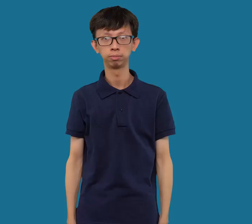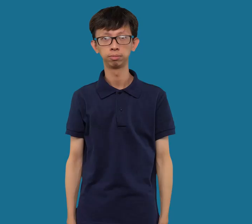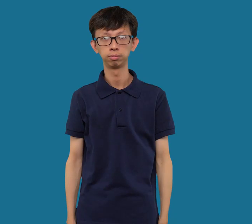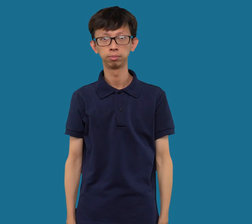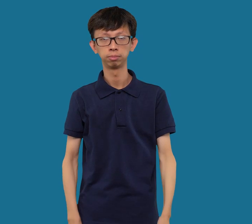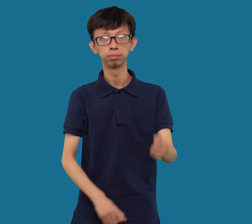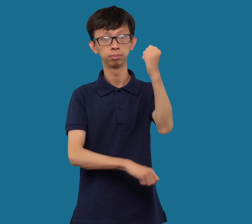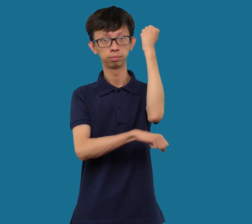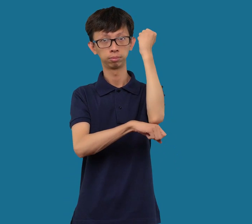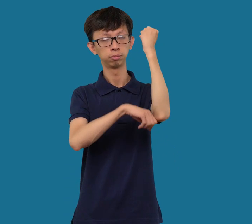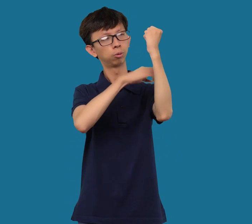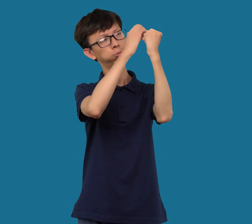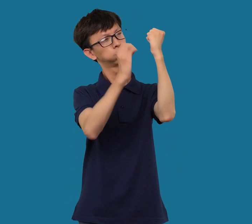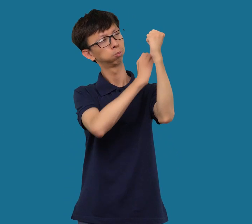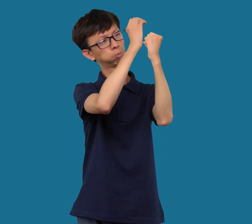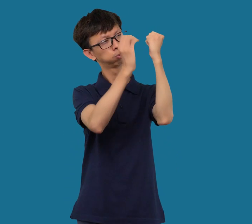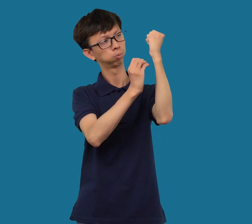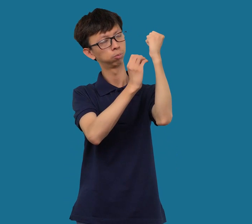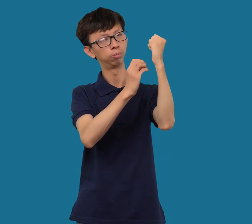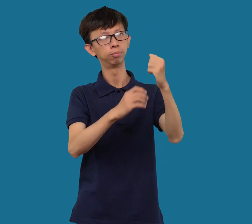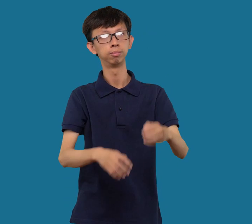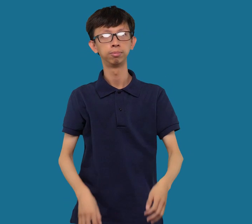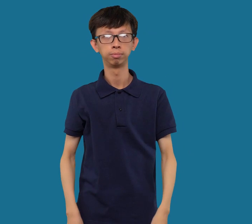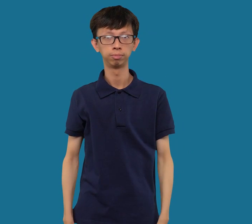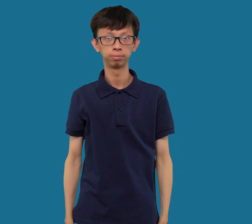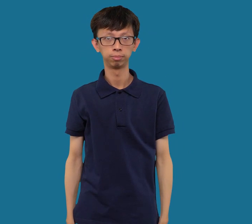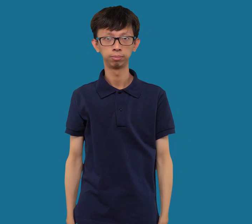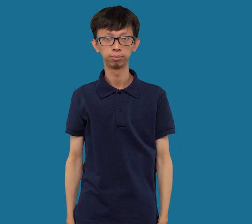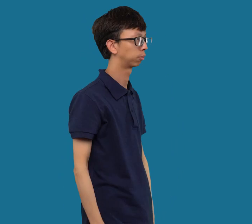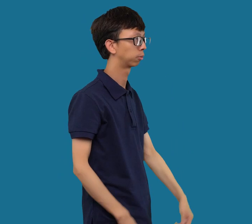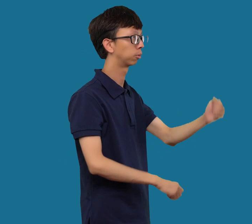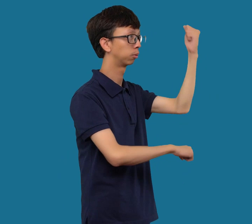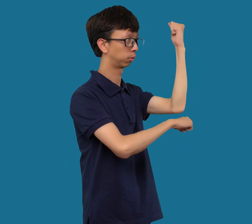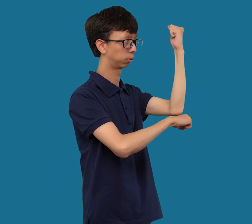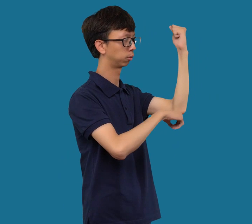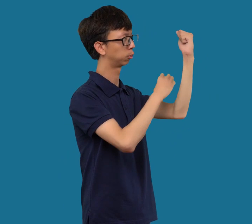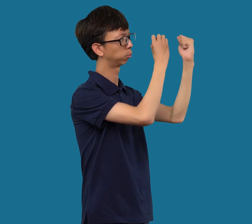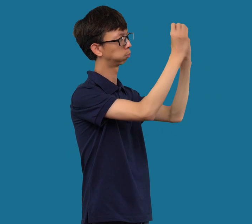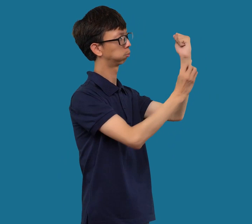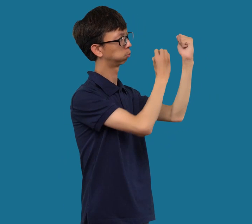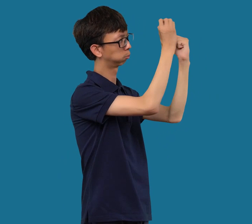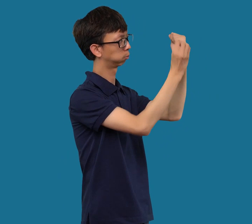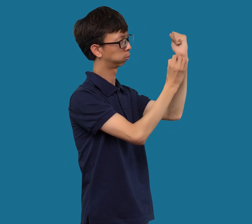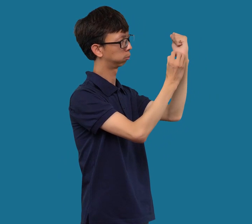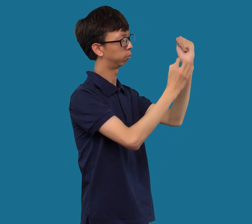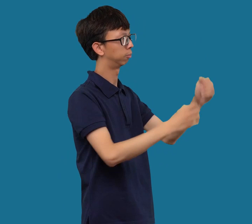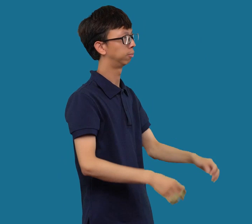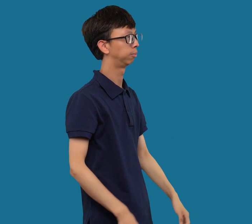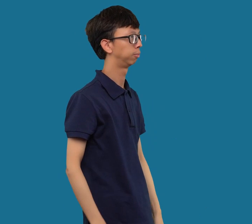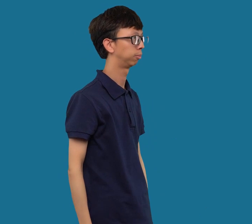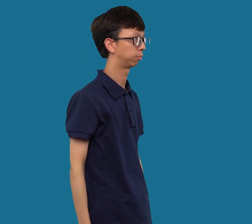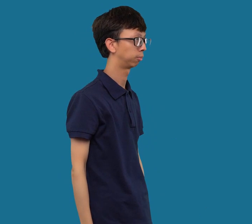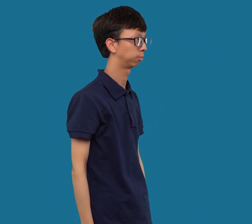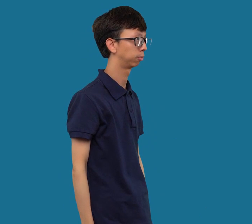trụi lá